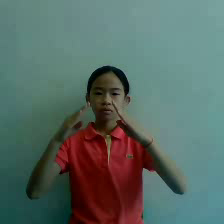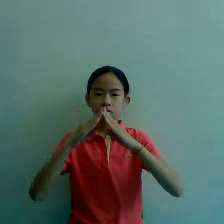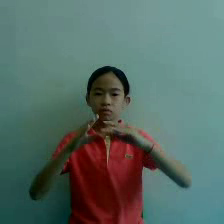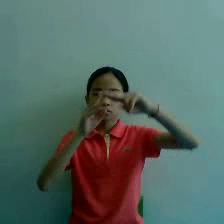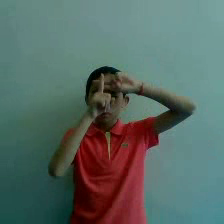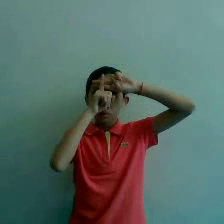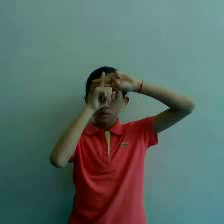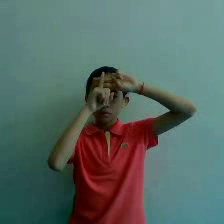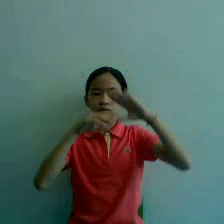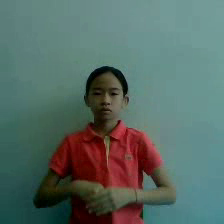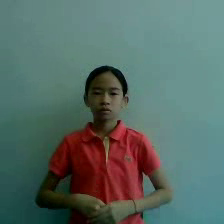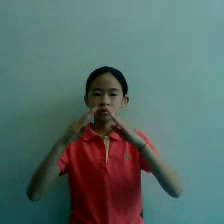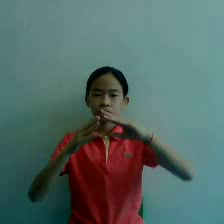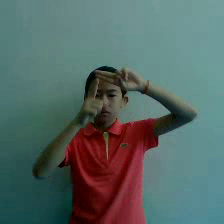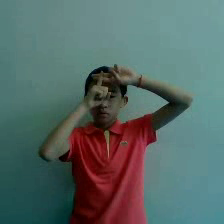Bệnh viện